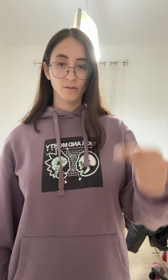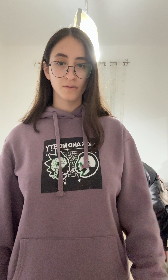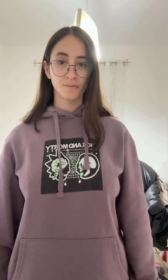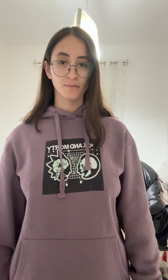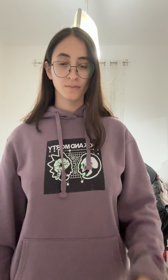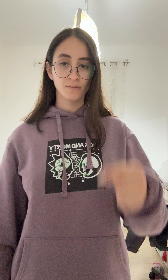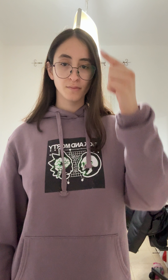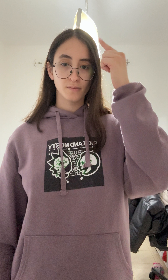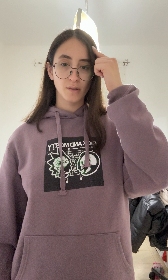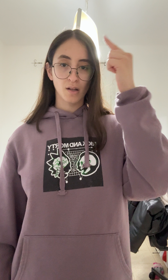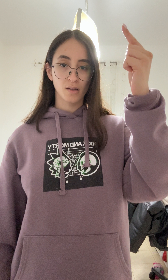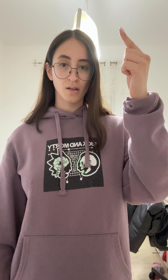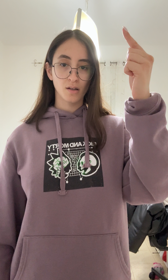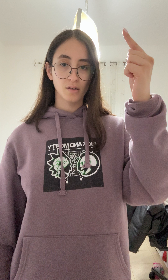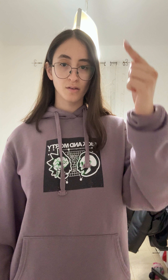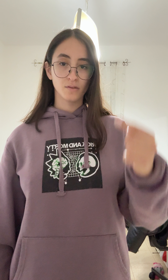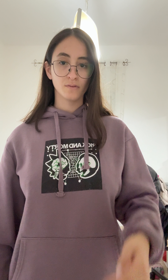לדעת